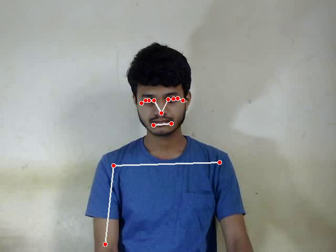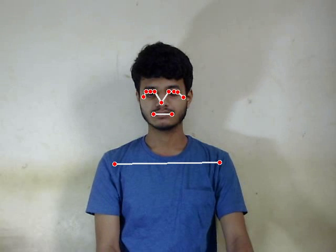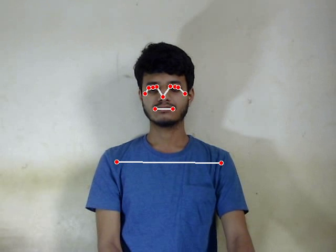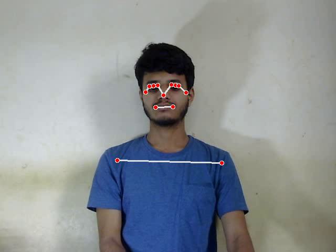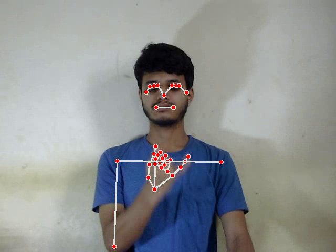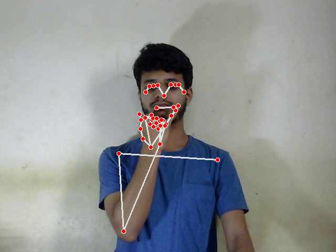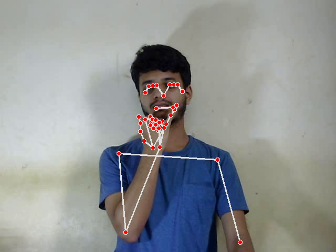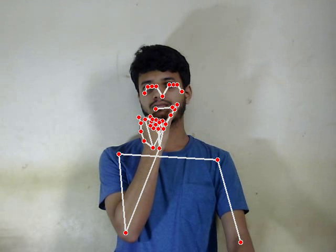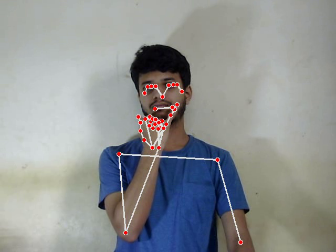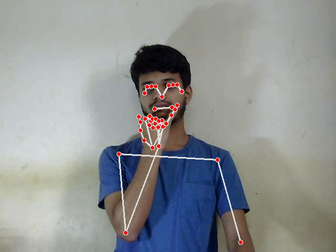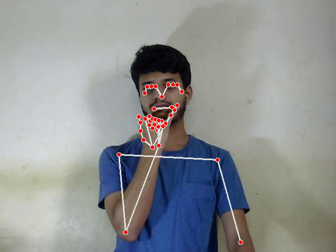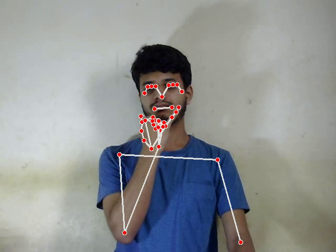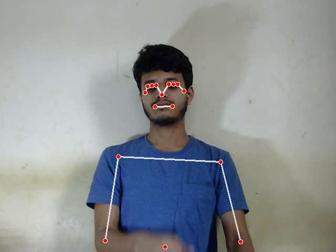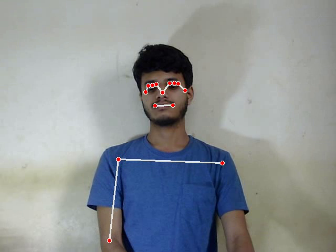wrong